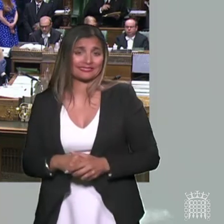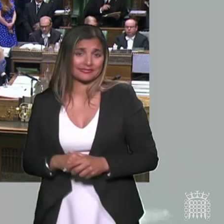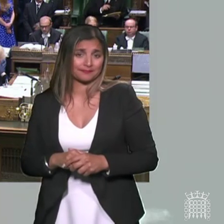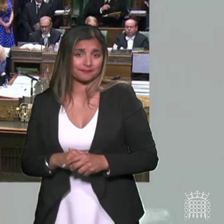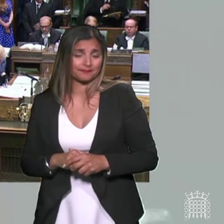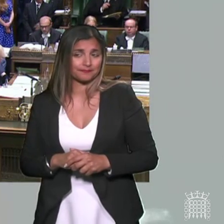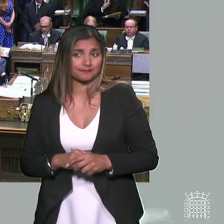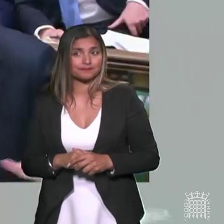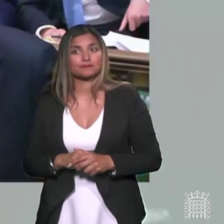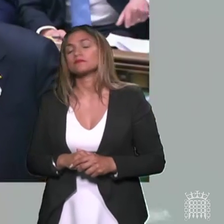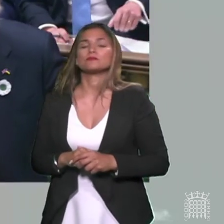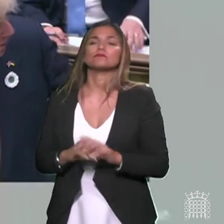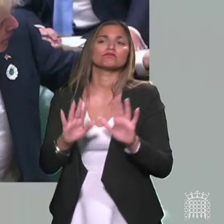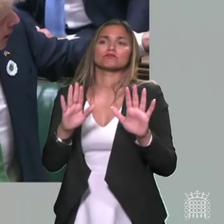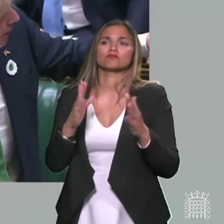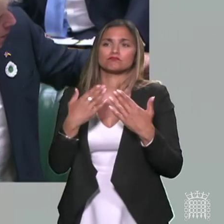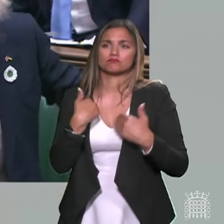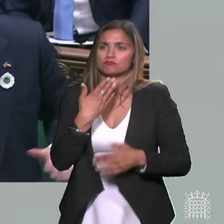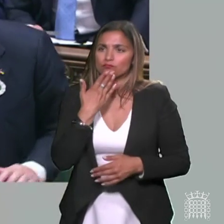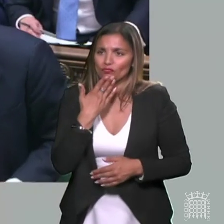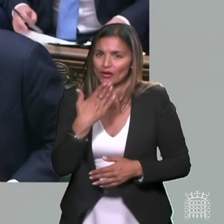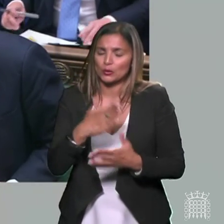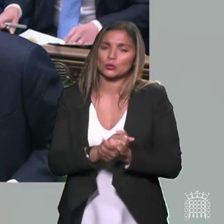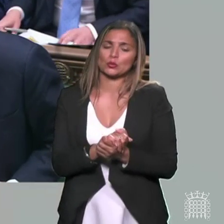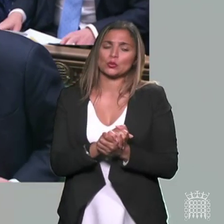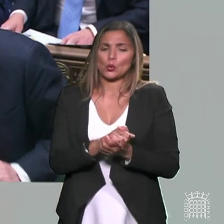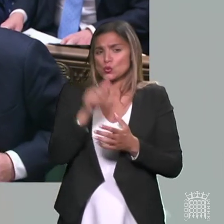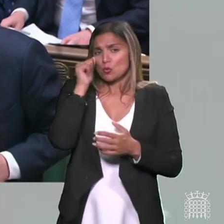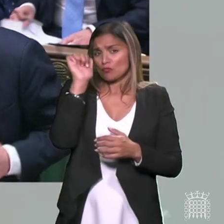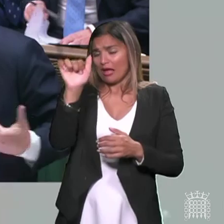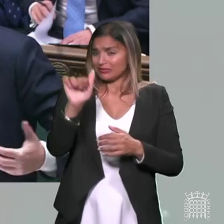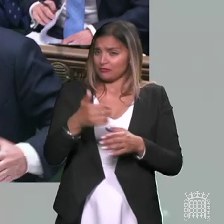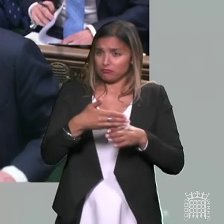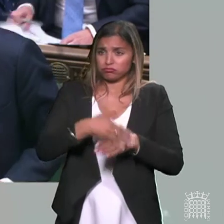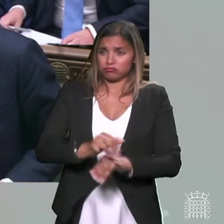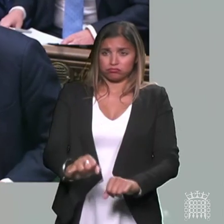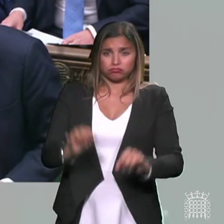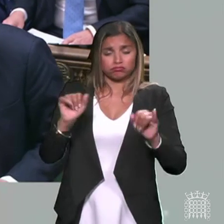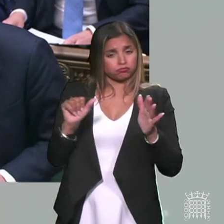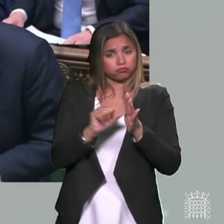I know the problem of which my honourable Friend speaks very well.